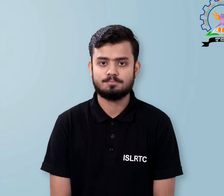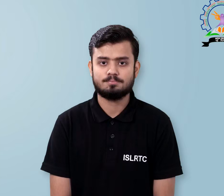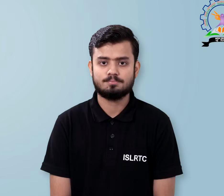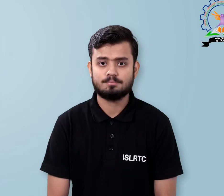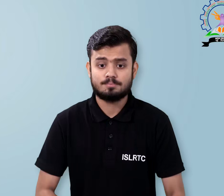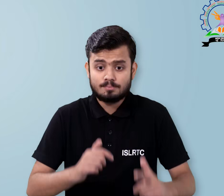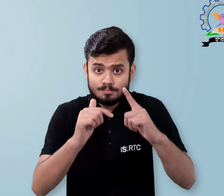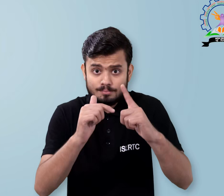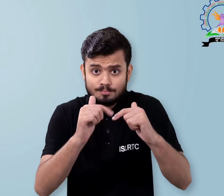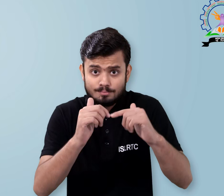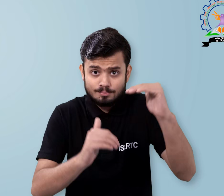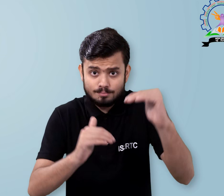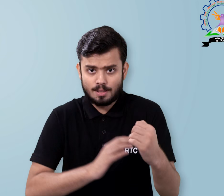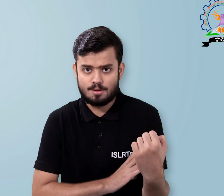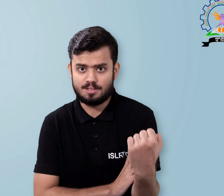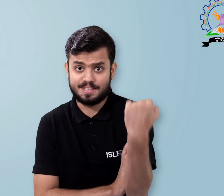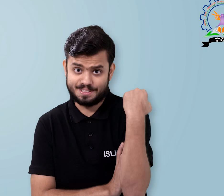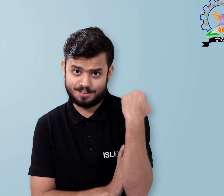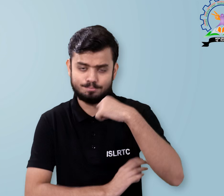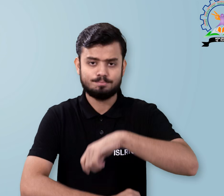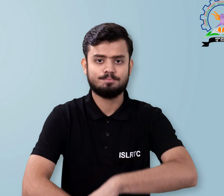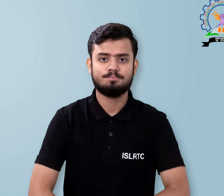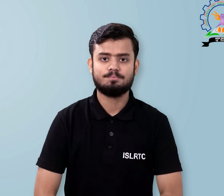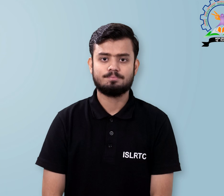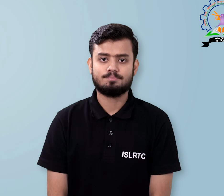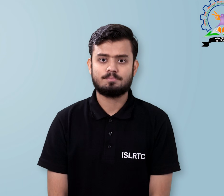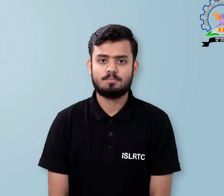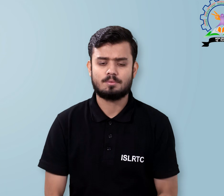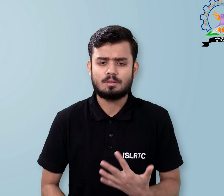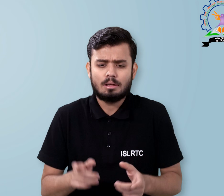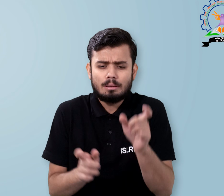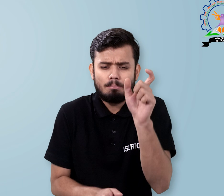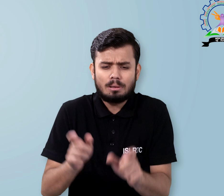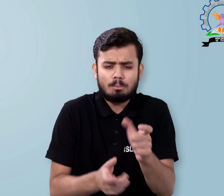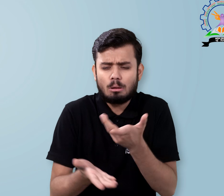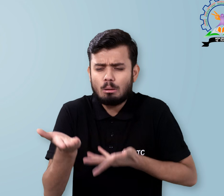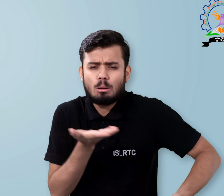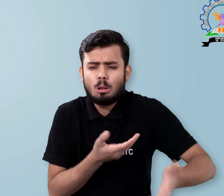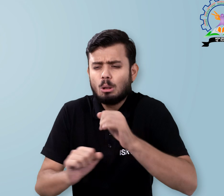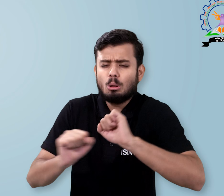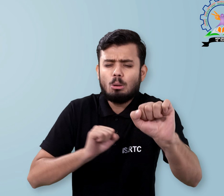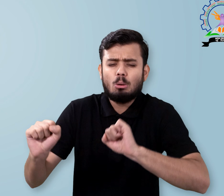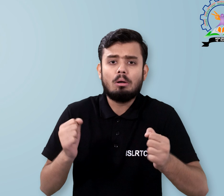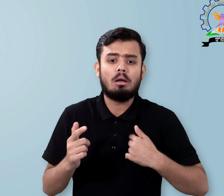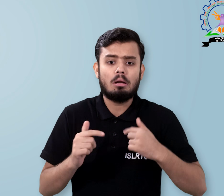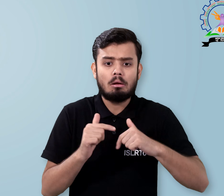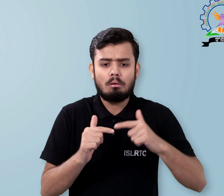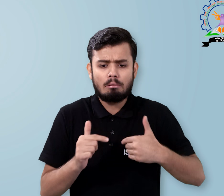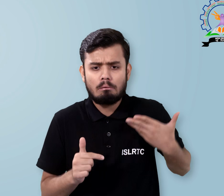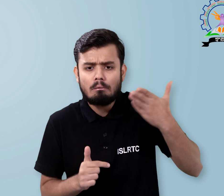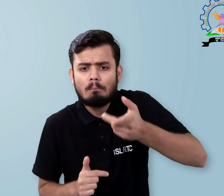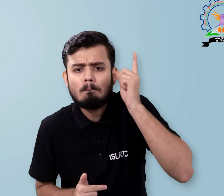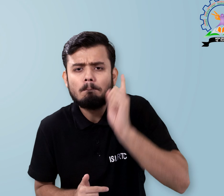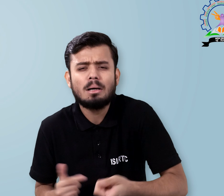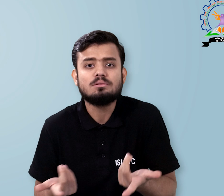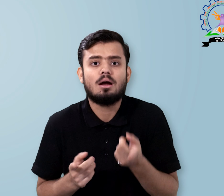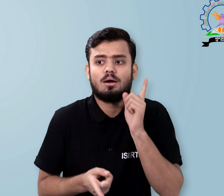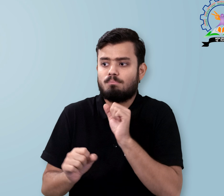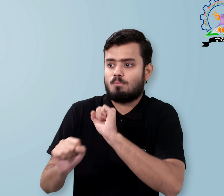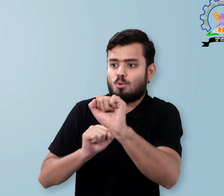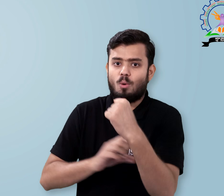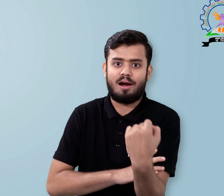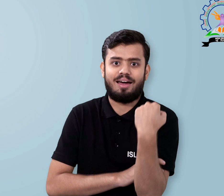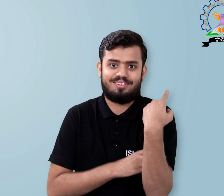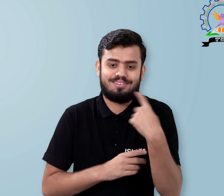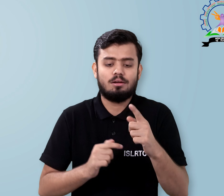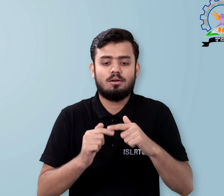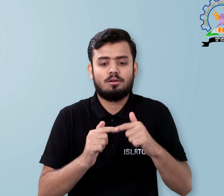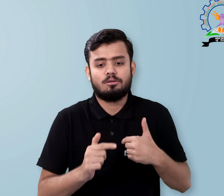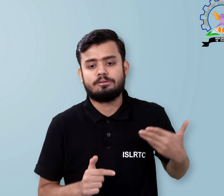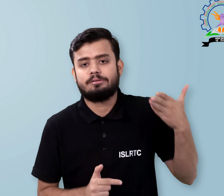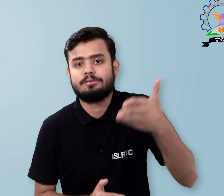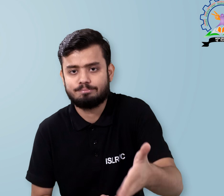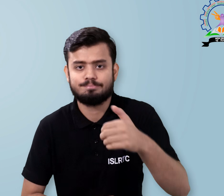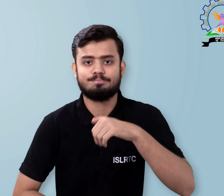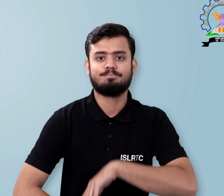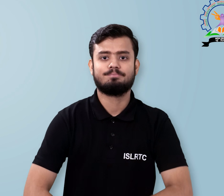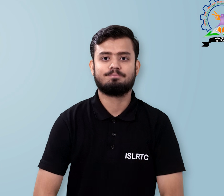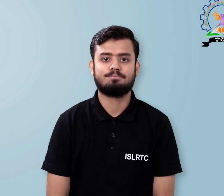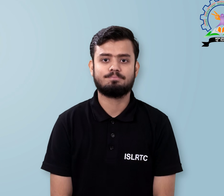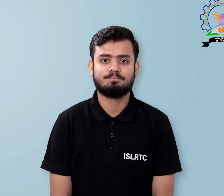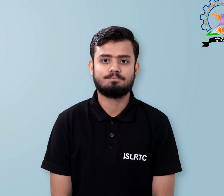Suffrage The right to vote in political elections.